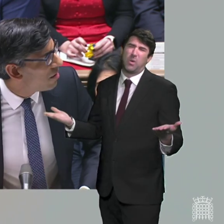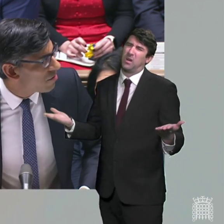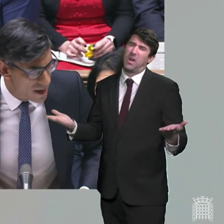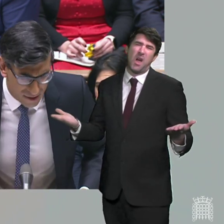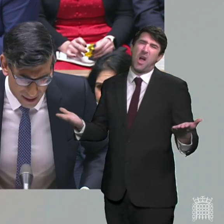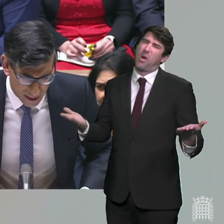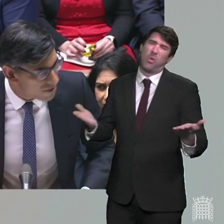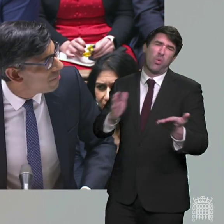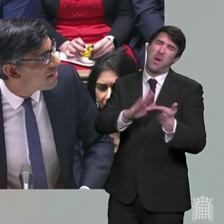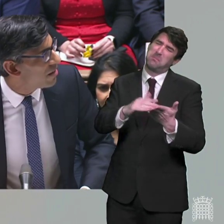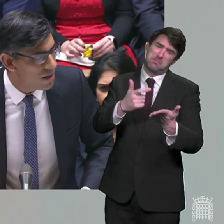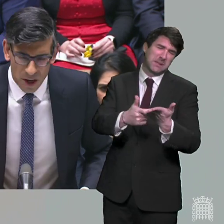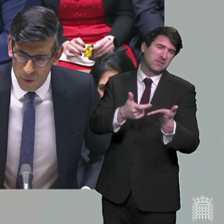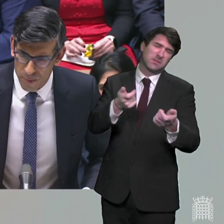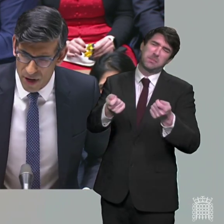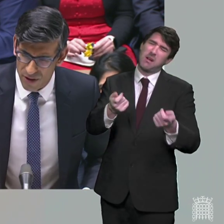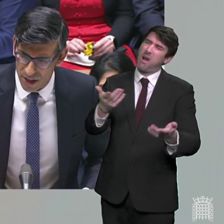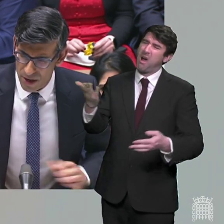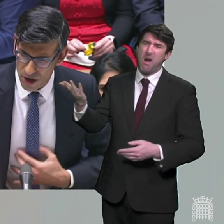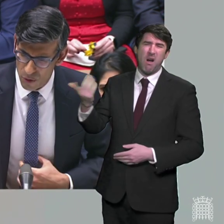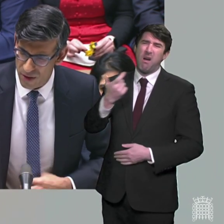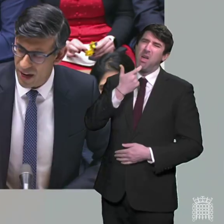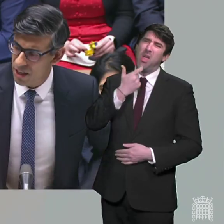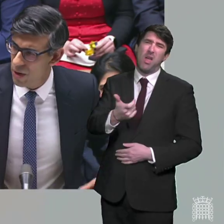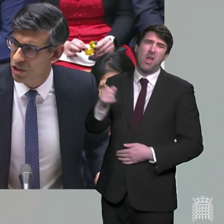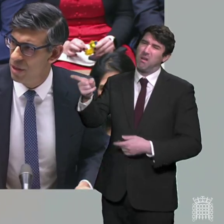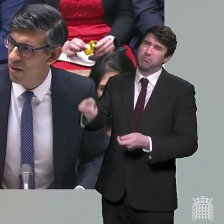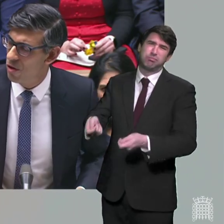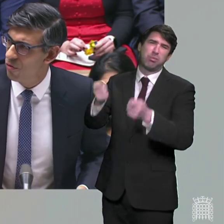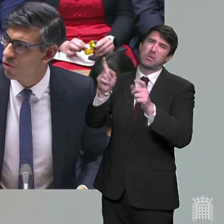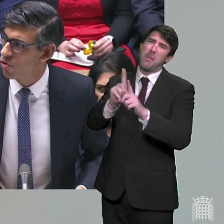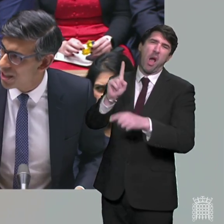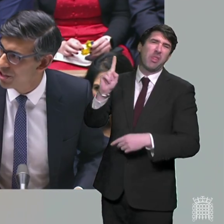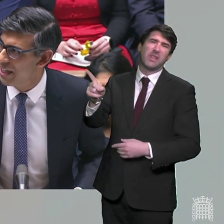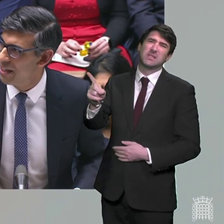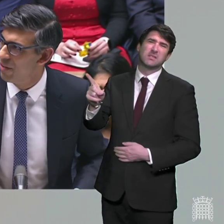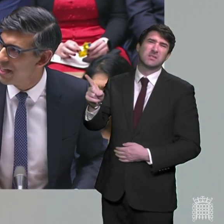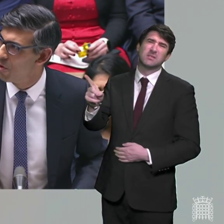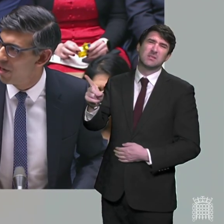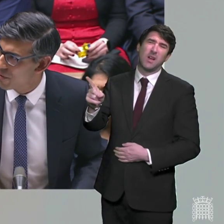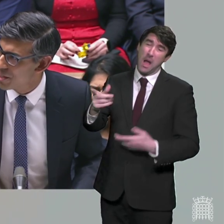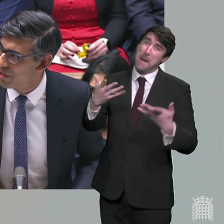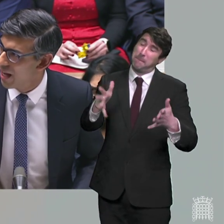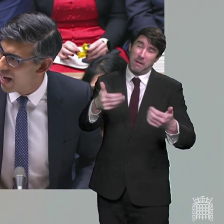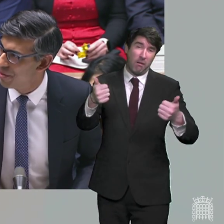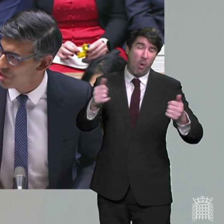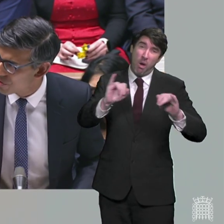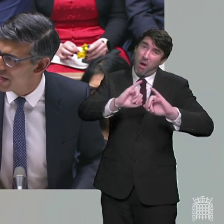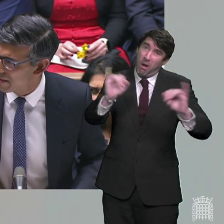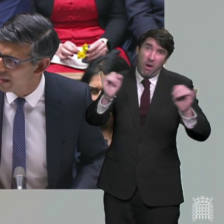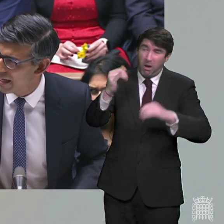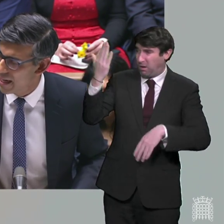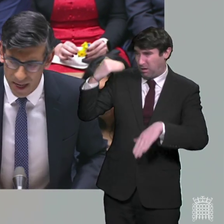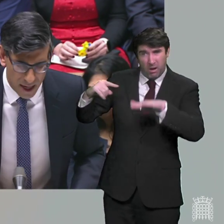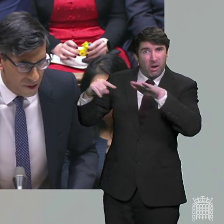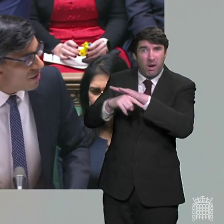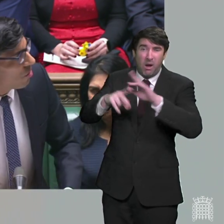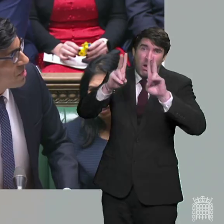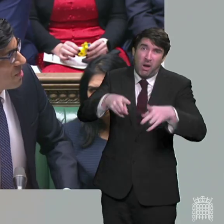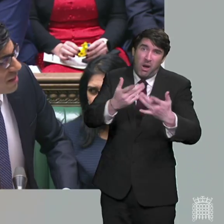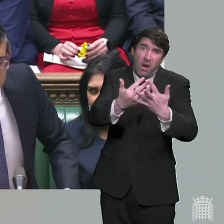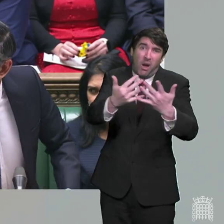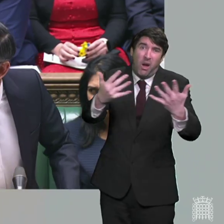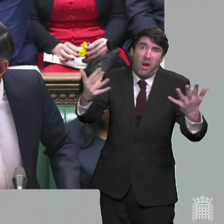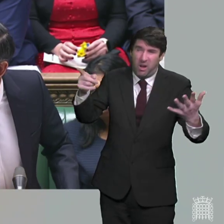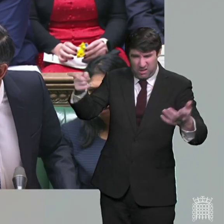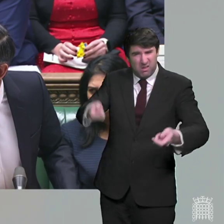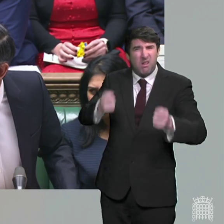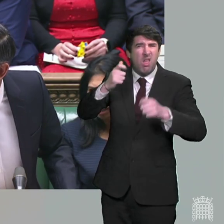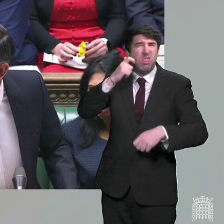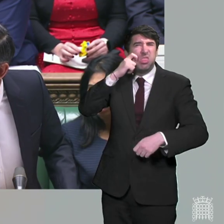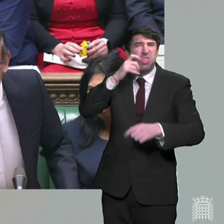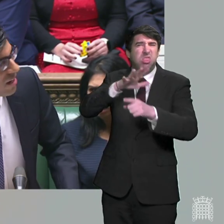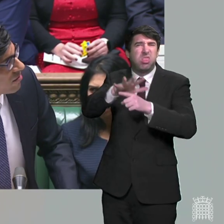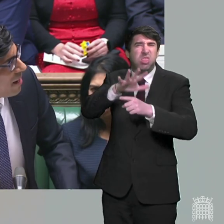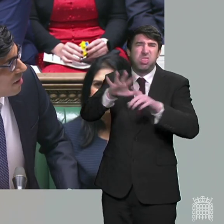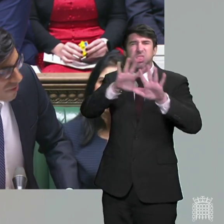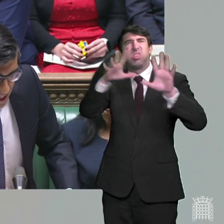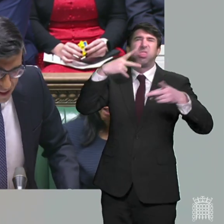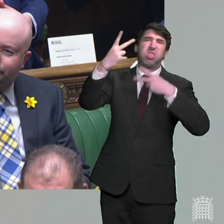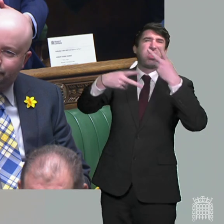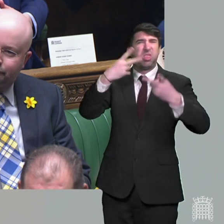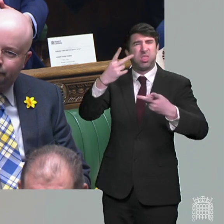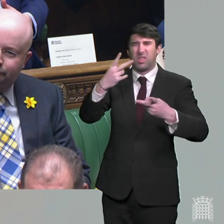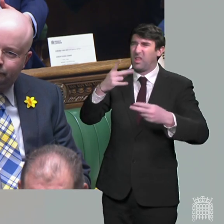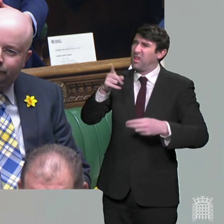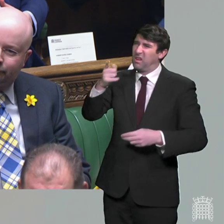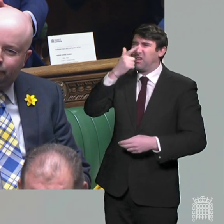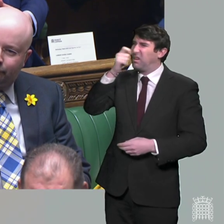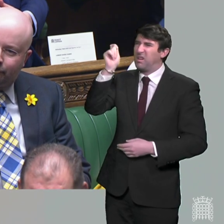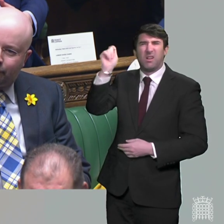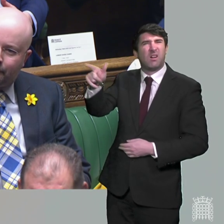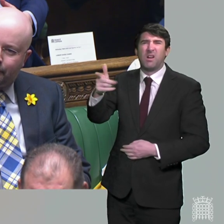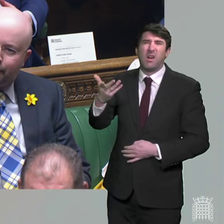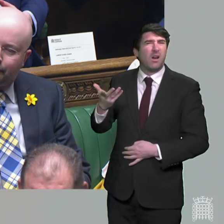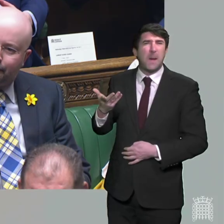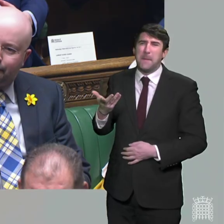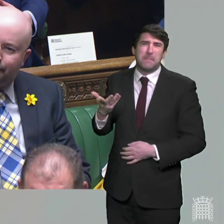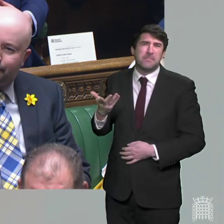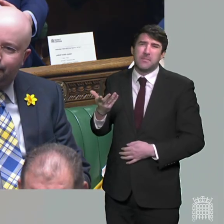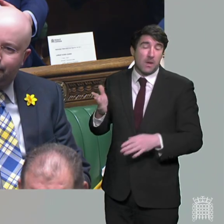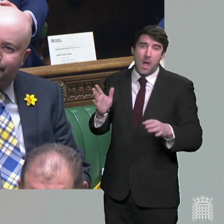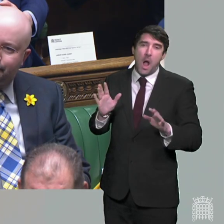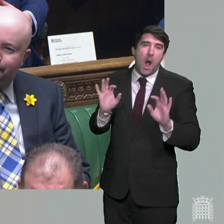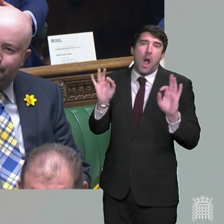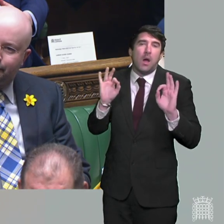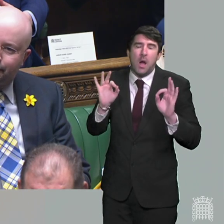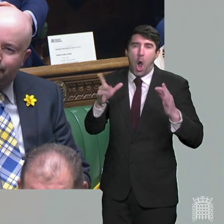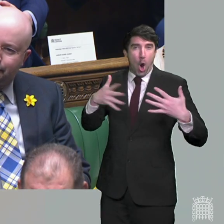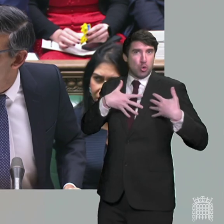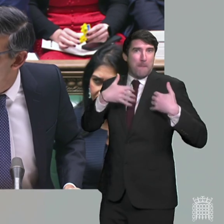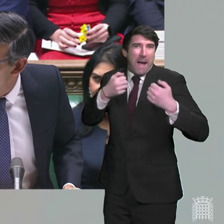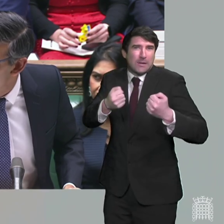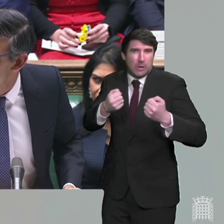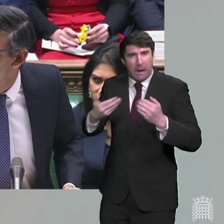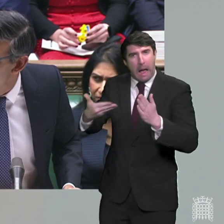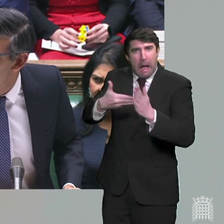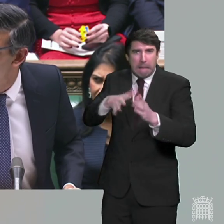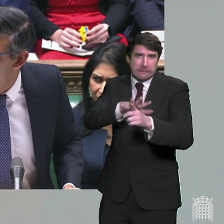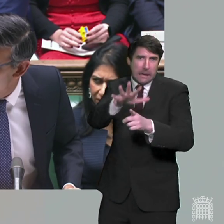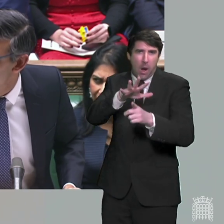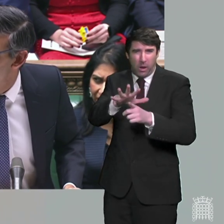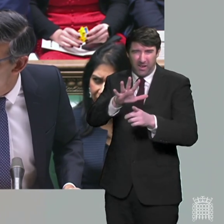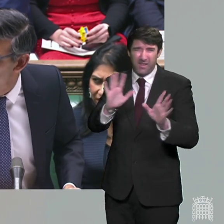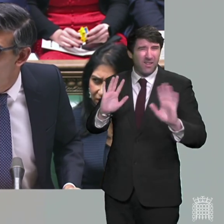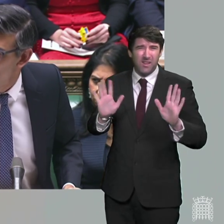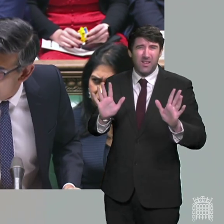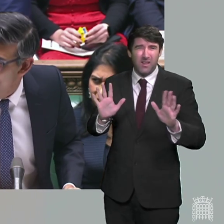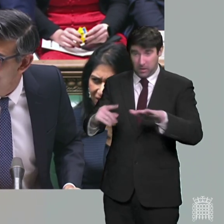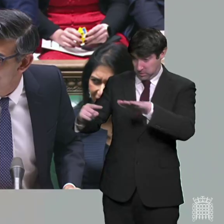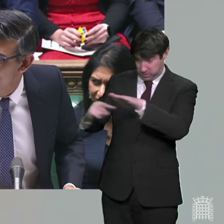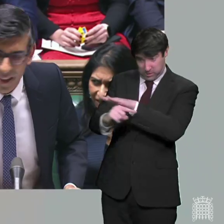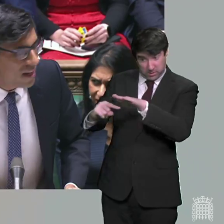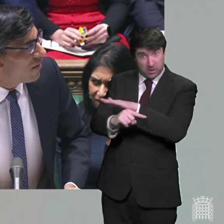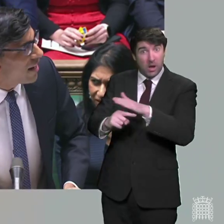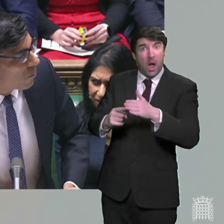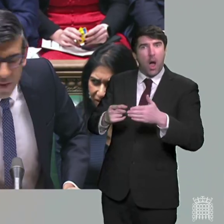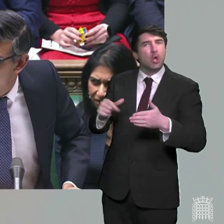It is amazing, when we have had a question about the awful tragedy of illegal migration that happened recently, that the honourable Gentleman cannot accept that there is absolutely nothing compassionate about tolerating illegal migration when people are dying.